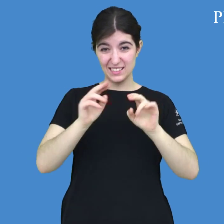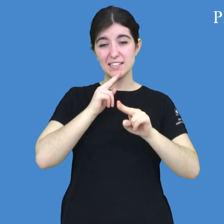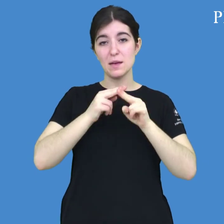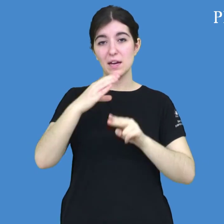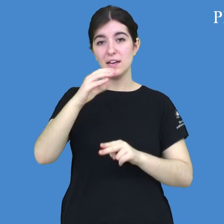nombre